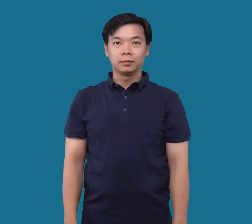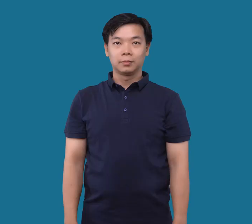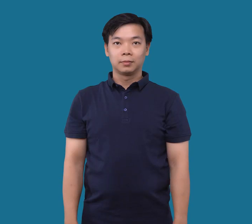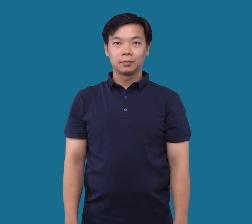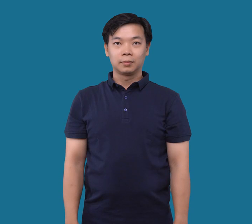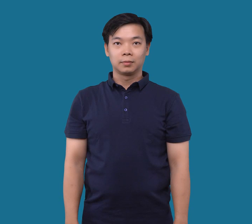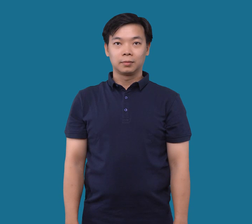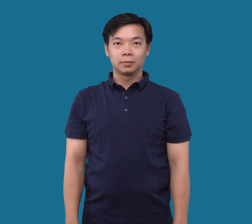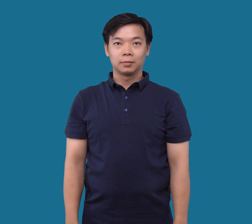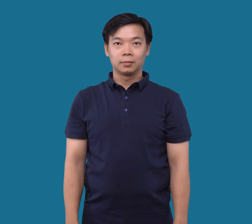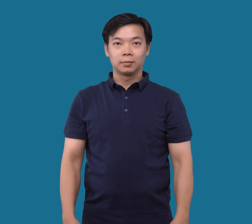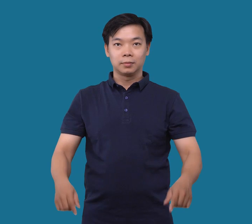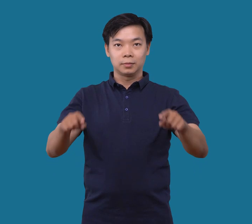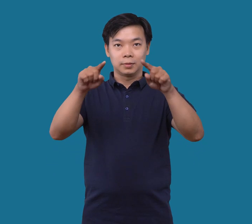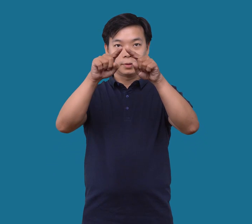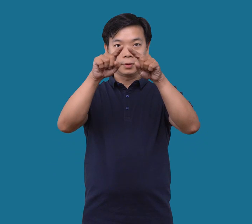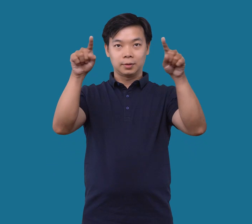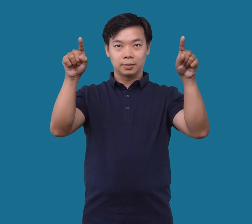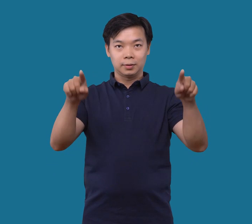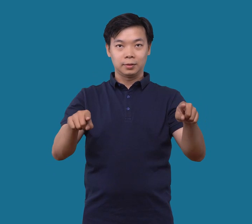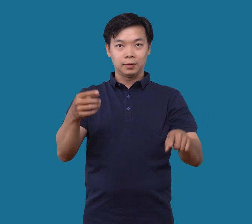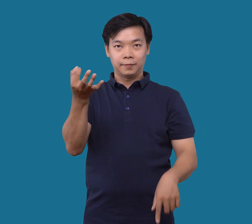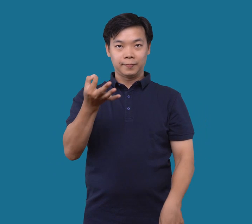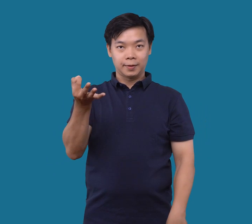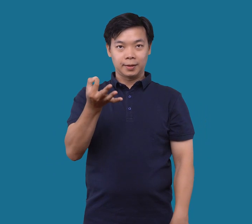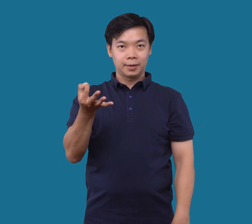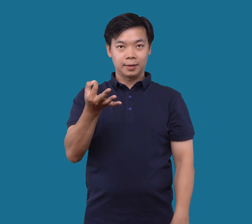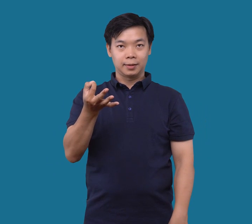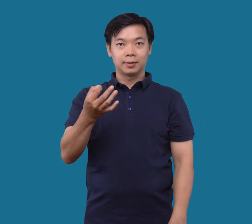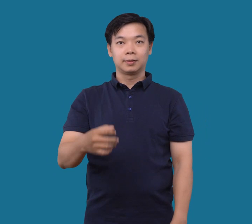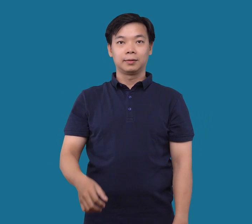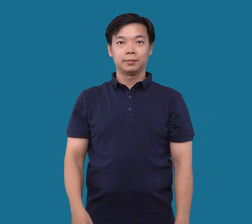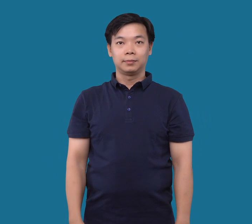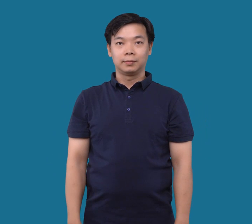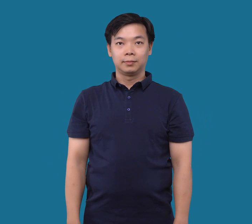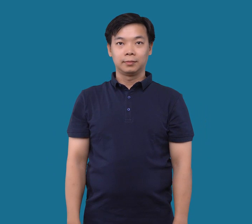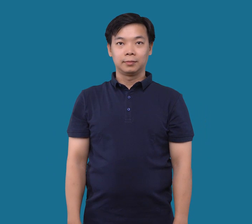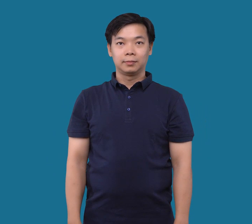bức tranh